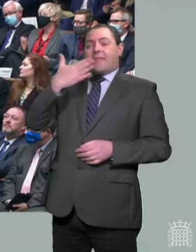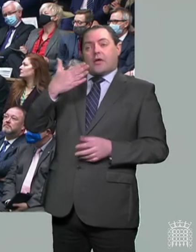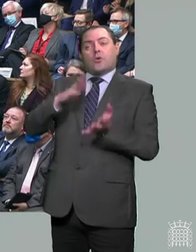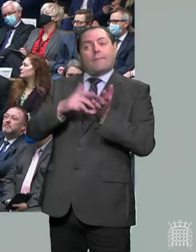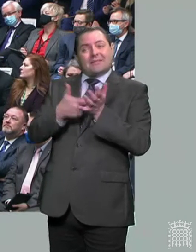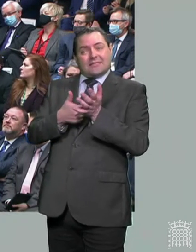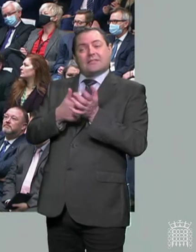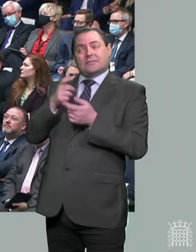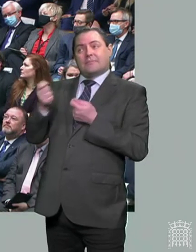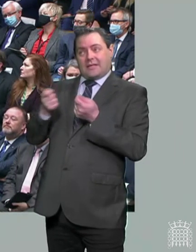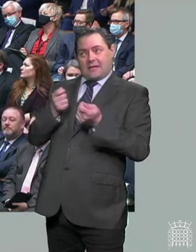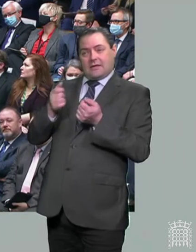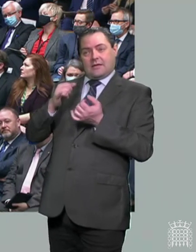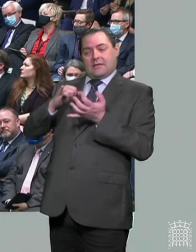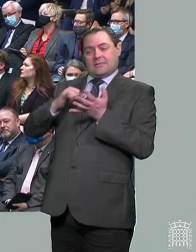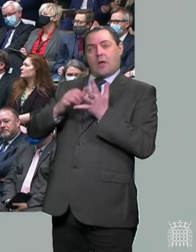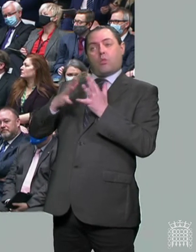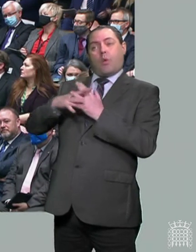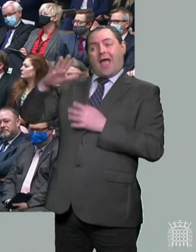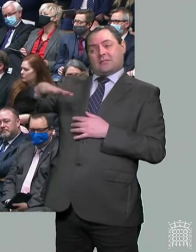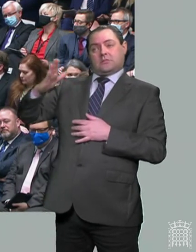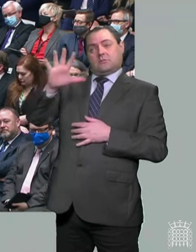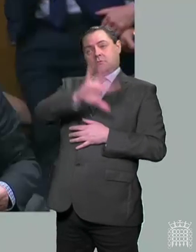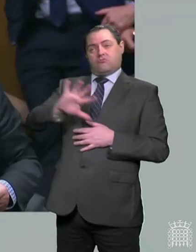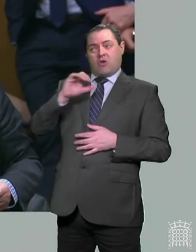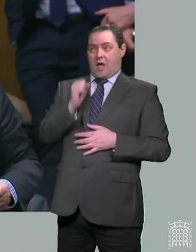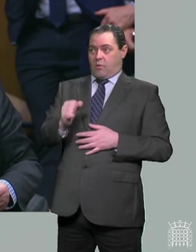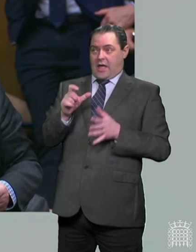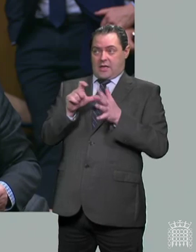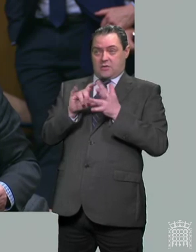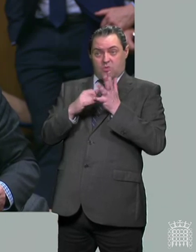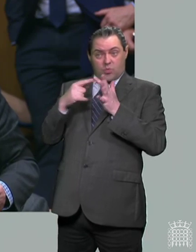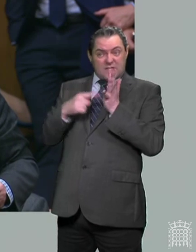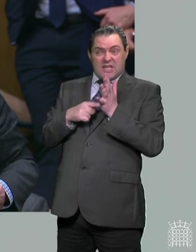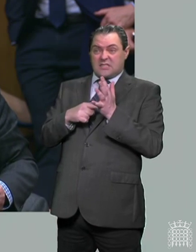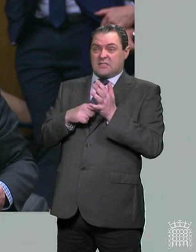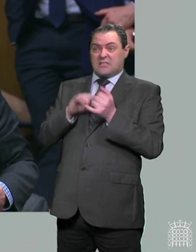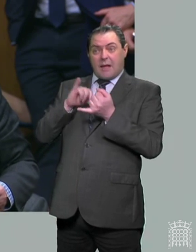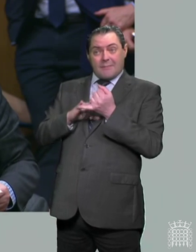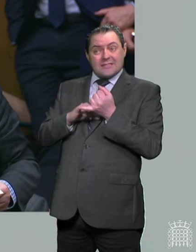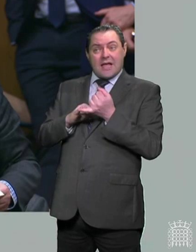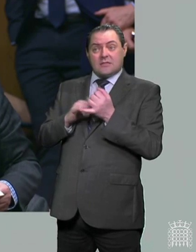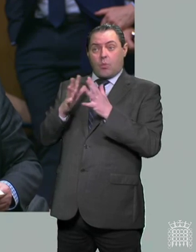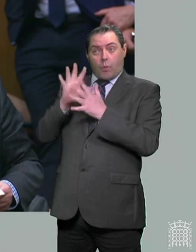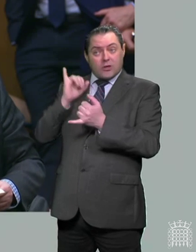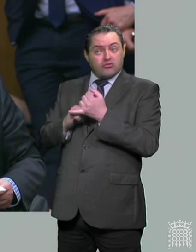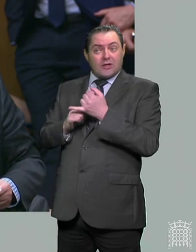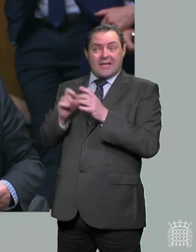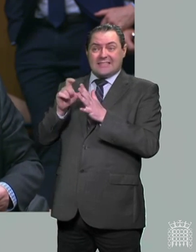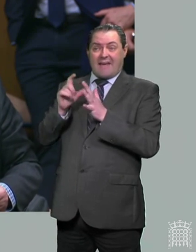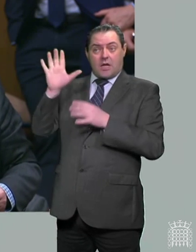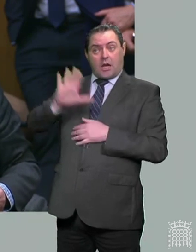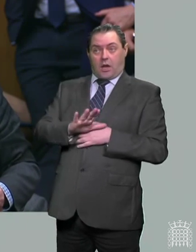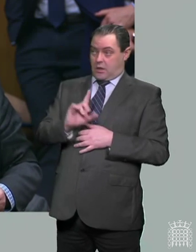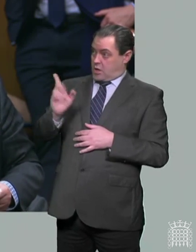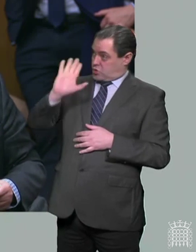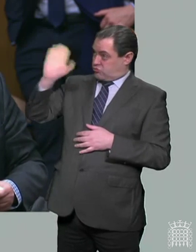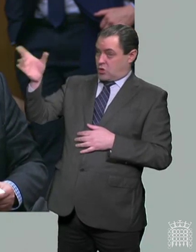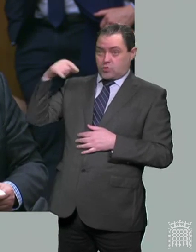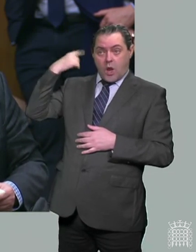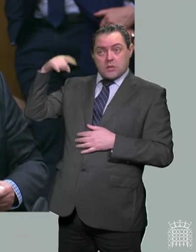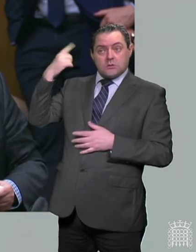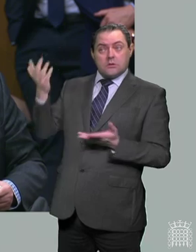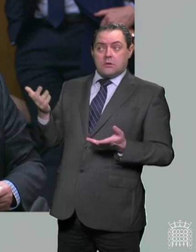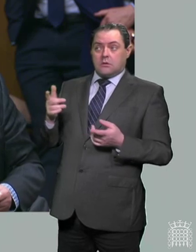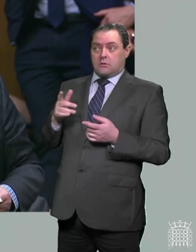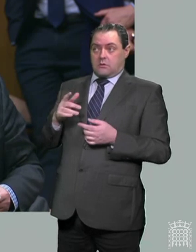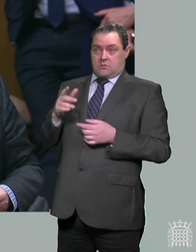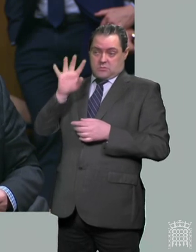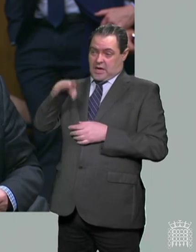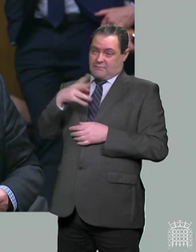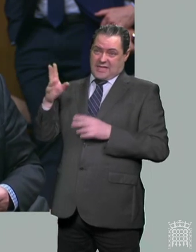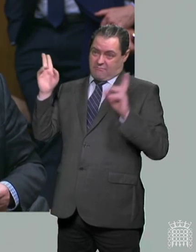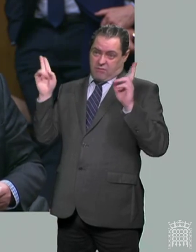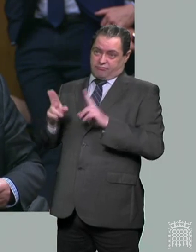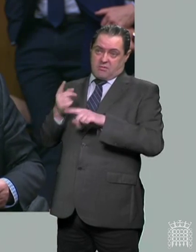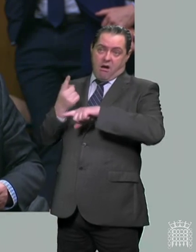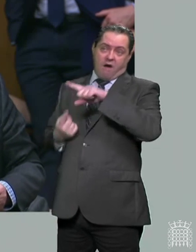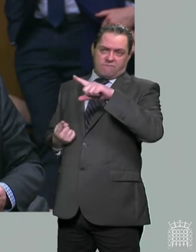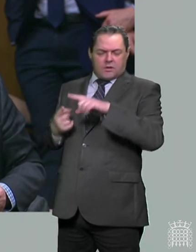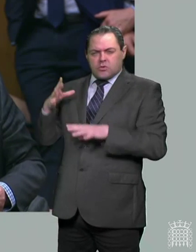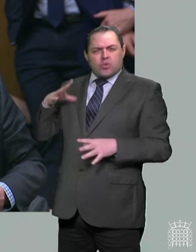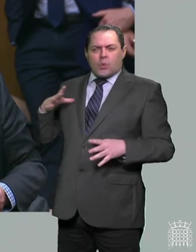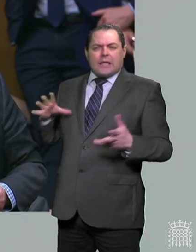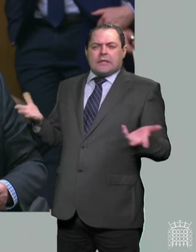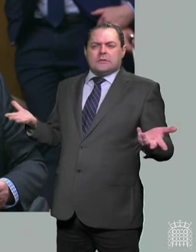South Western Railway has totally cut off Dorset, Somerset, most of Wiltshire and Devon from its direct rail services to London as well as slashing our service in half, most of which is totally unnecessary.